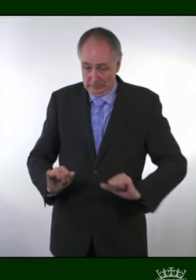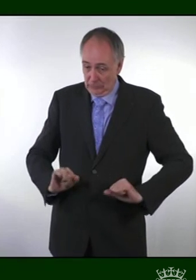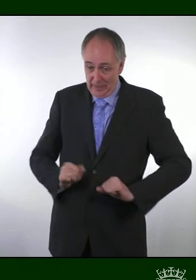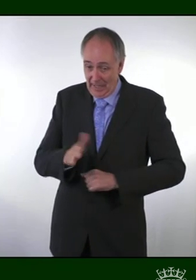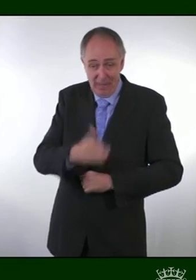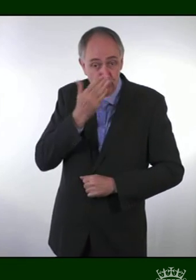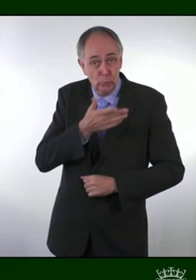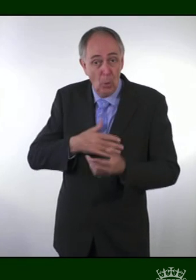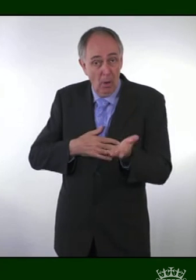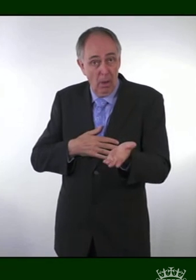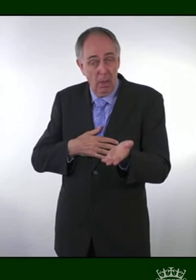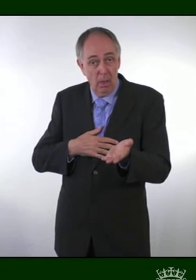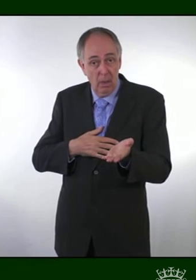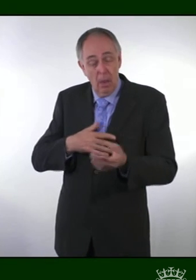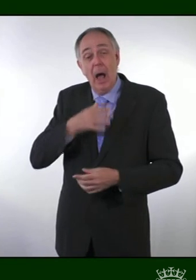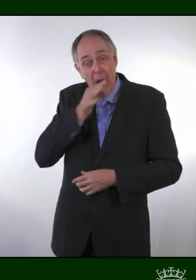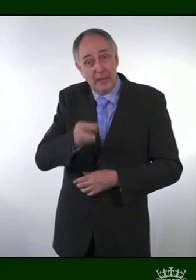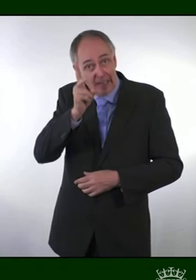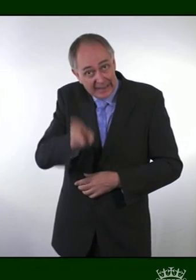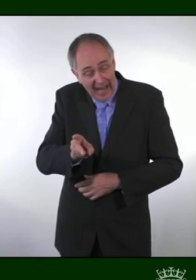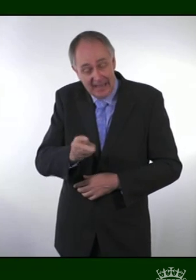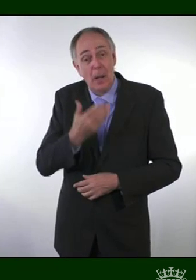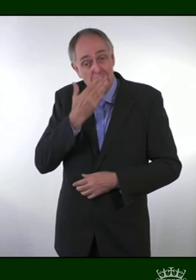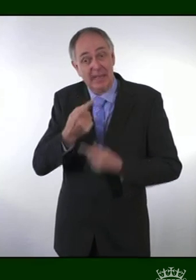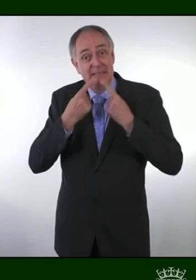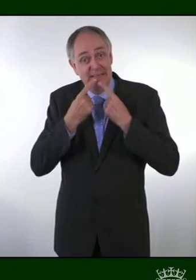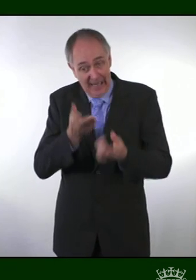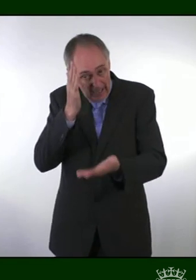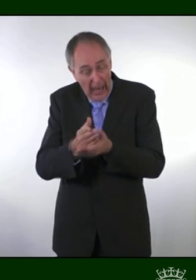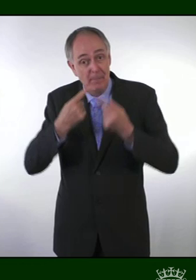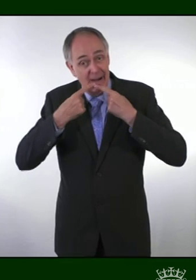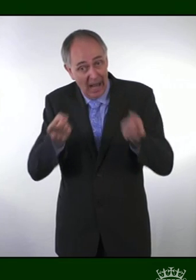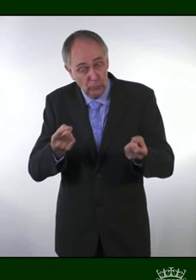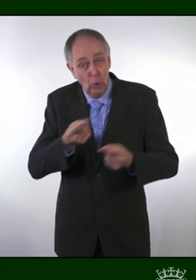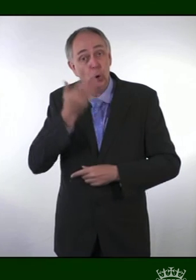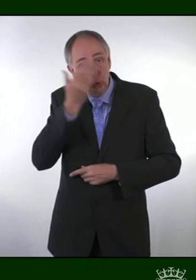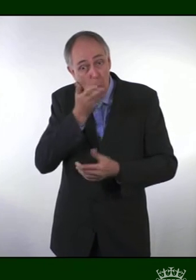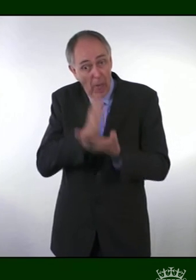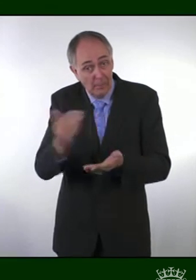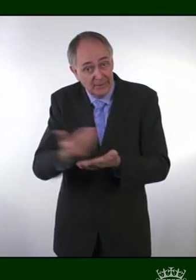Let’s hear it from him one more time: will he say that schools are safe to go back to?